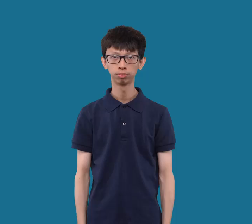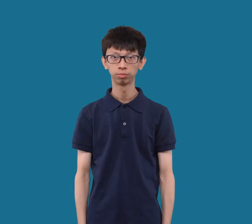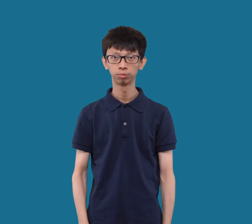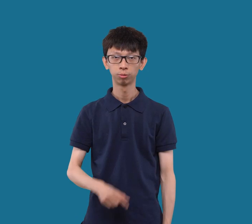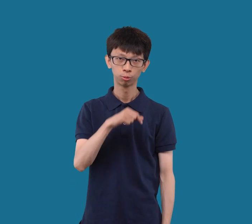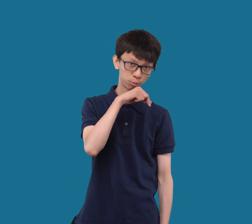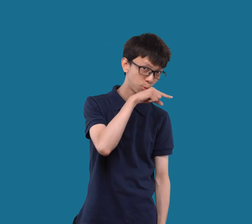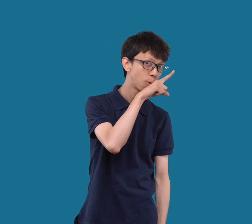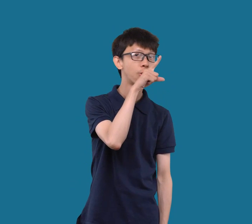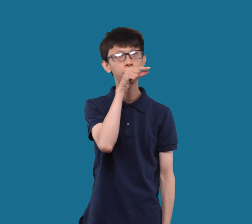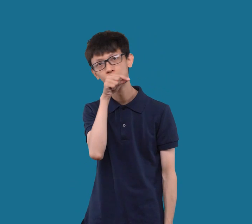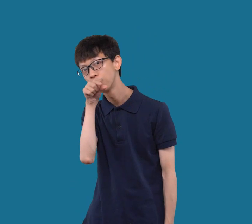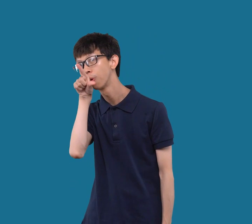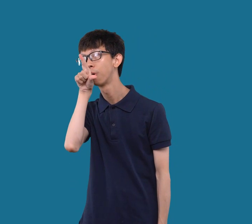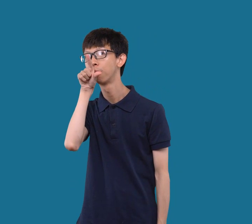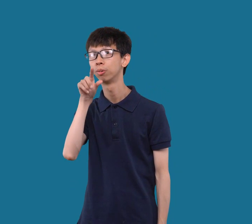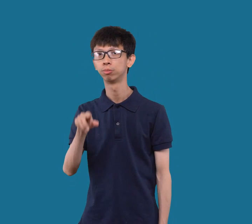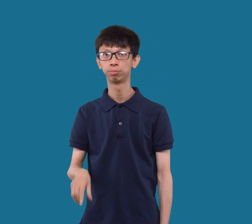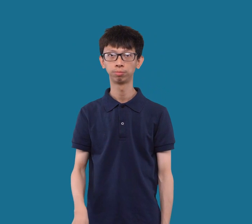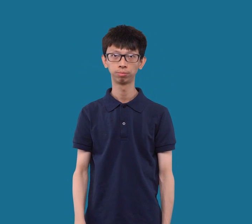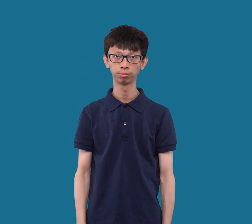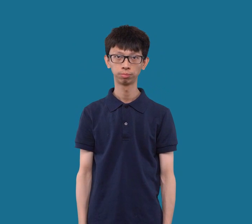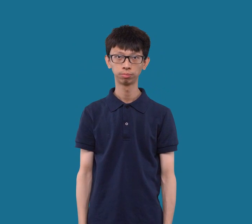chim sơn ca